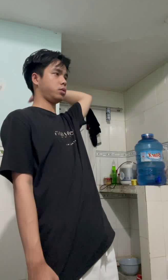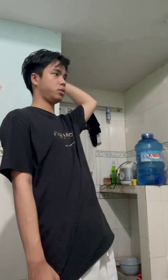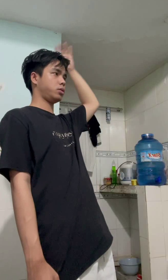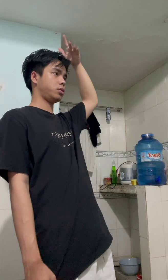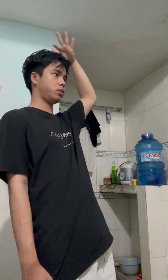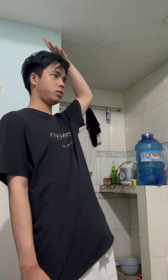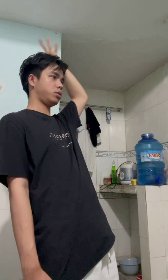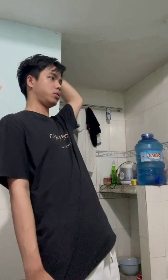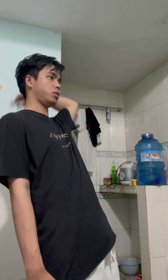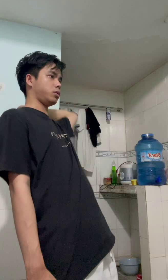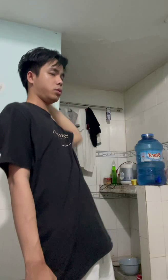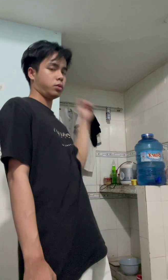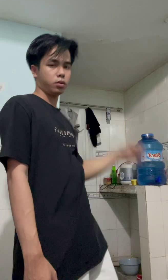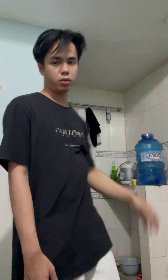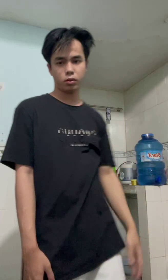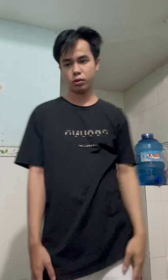vo ly